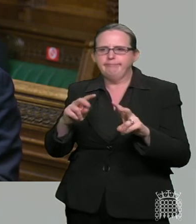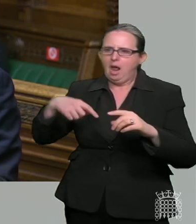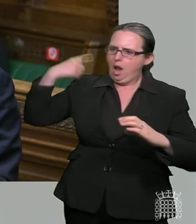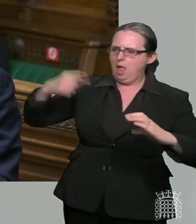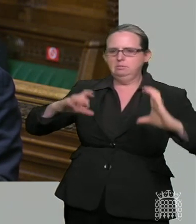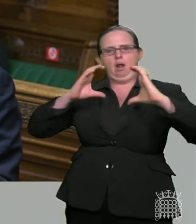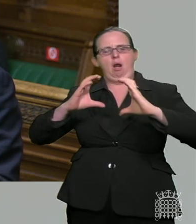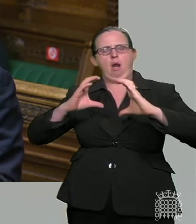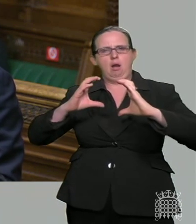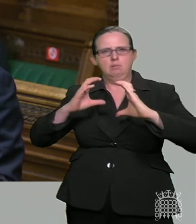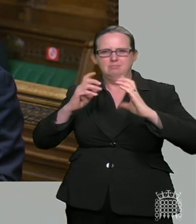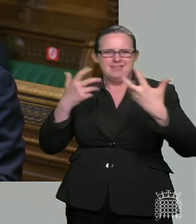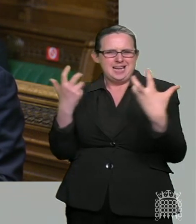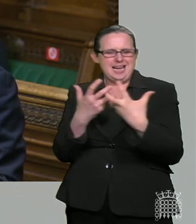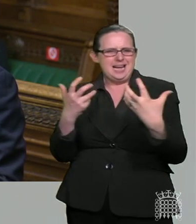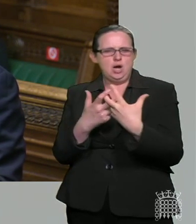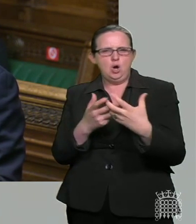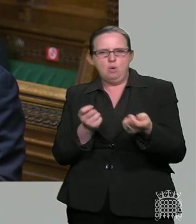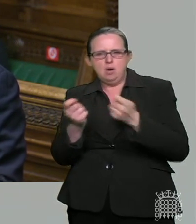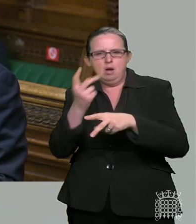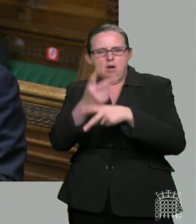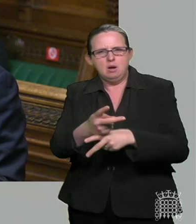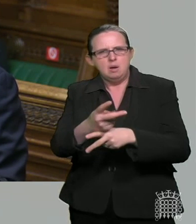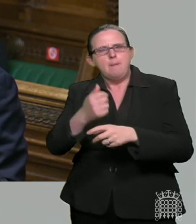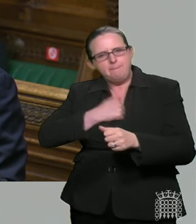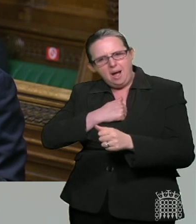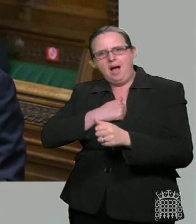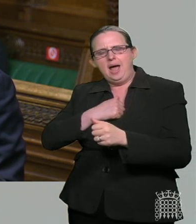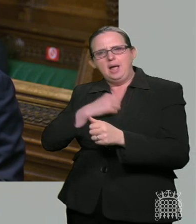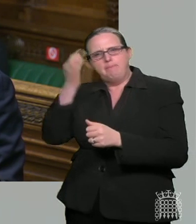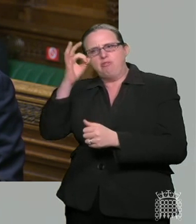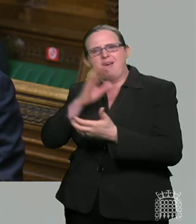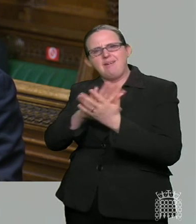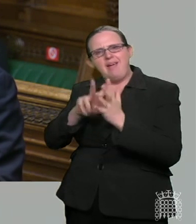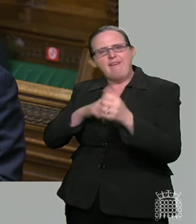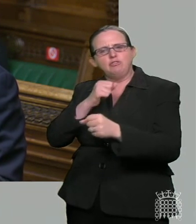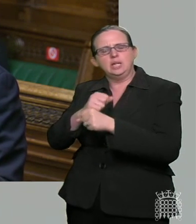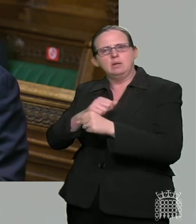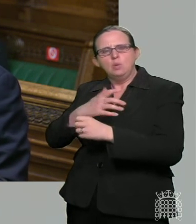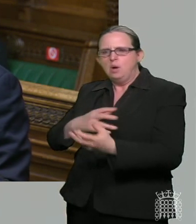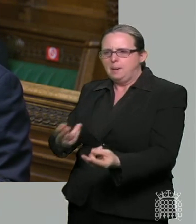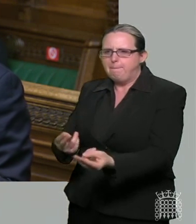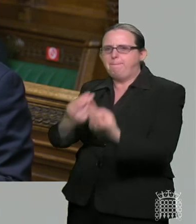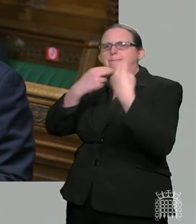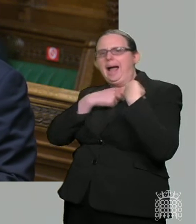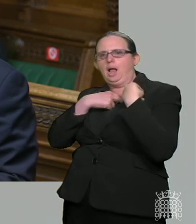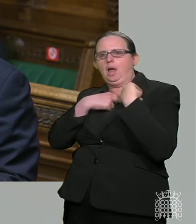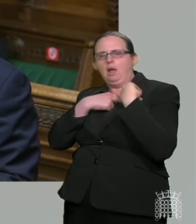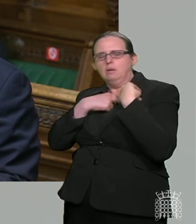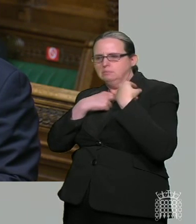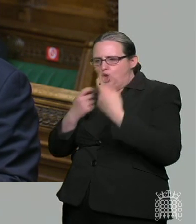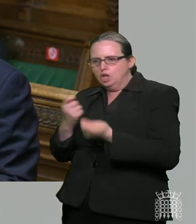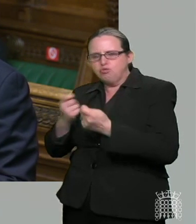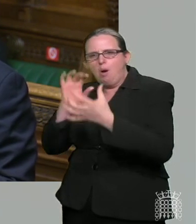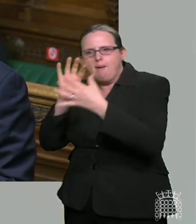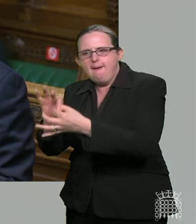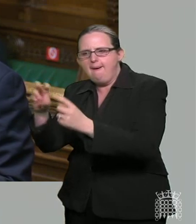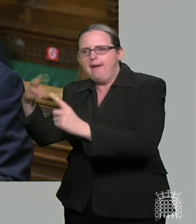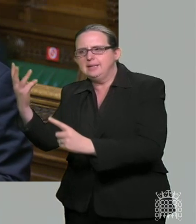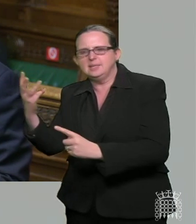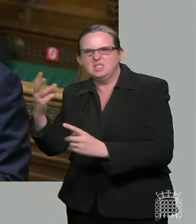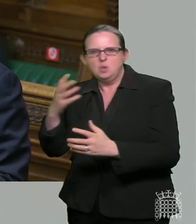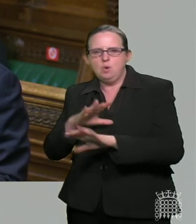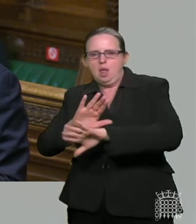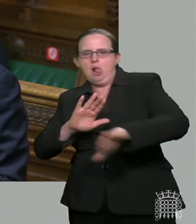Will he support my campaign to allow boroughs such as Havering to take back control from the Mayor and City Hall interference?